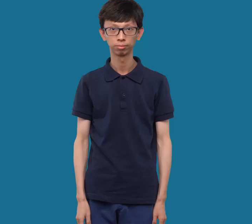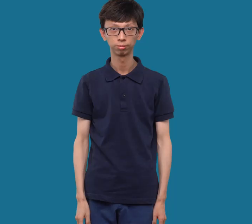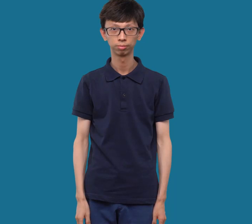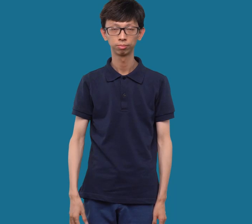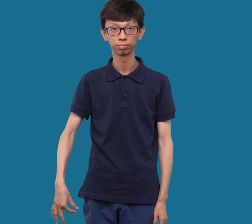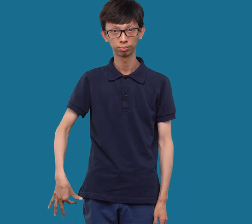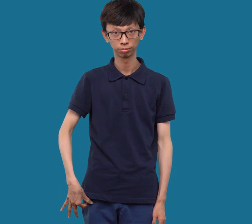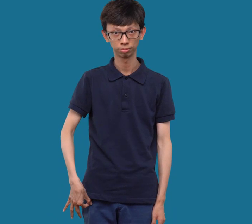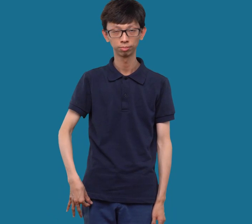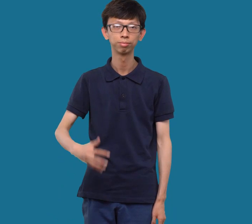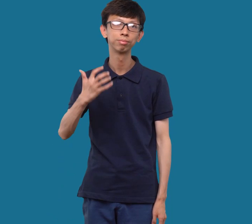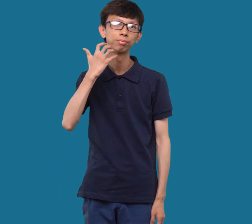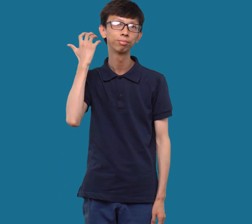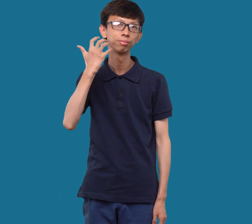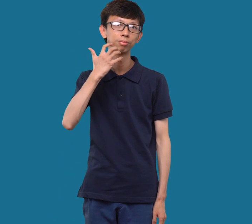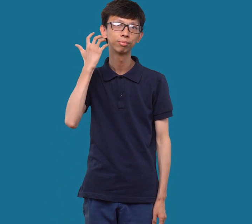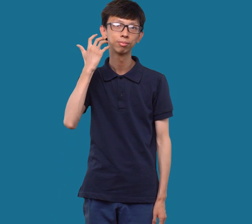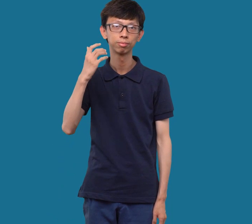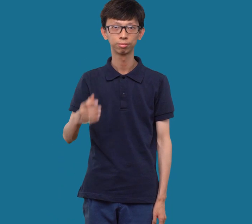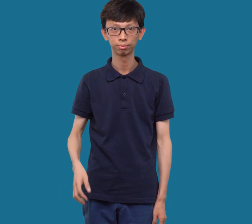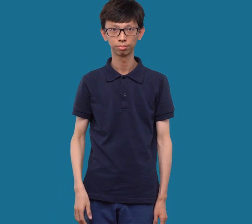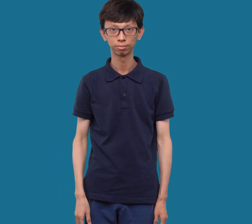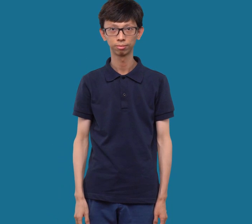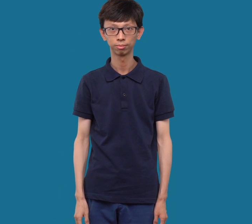quần bò